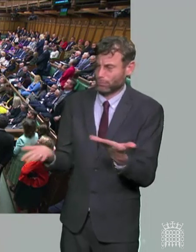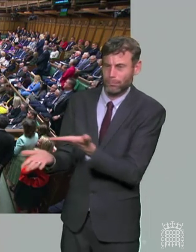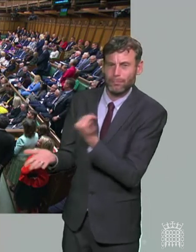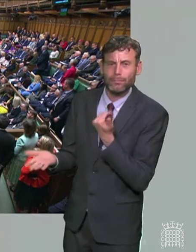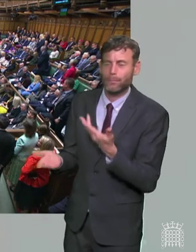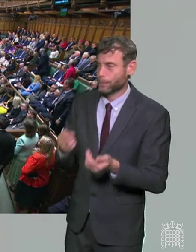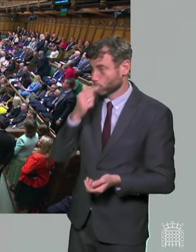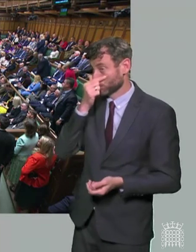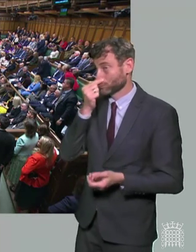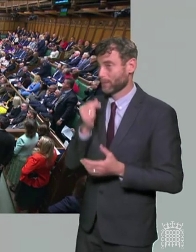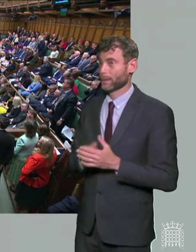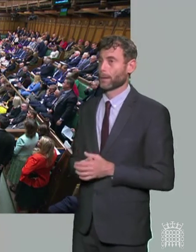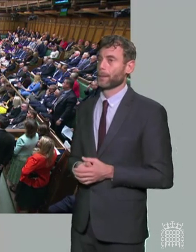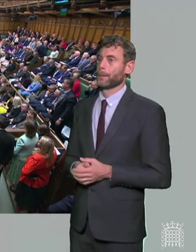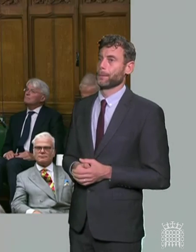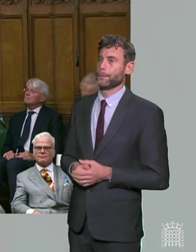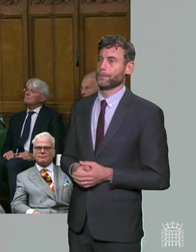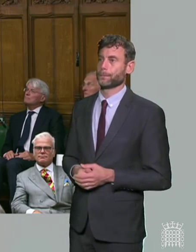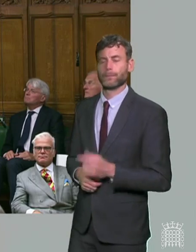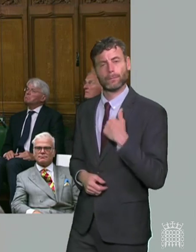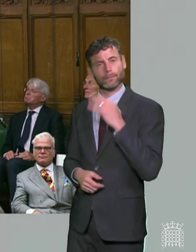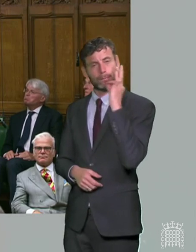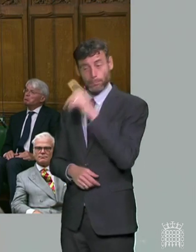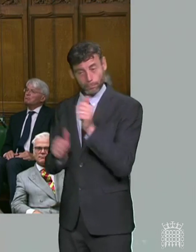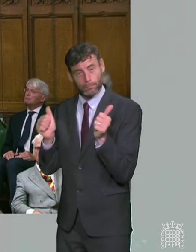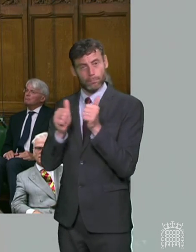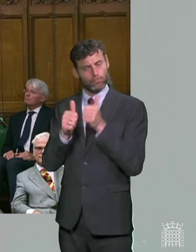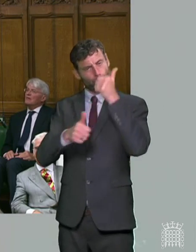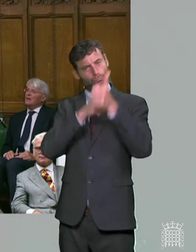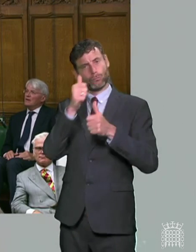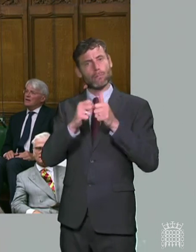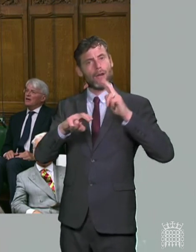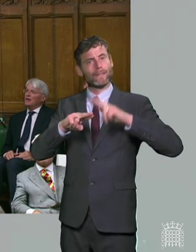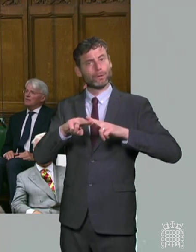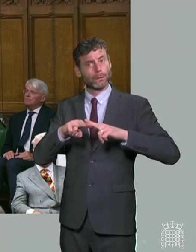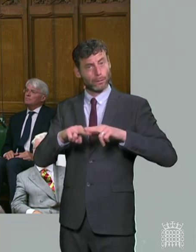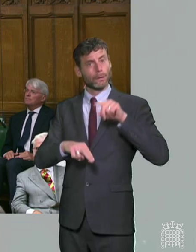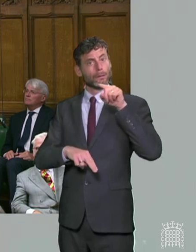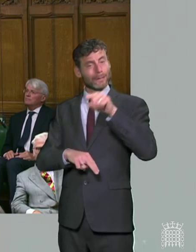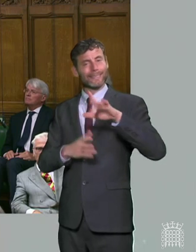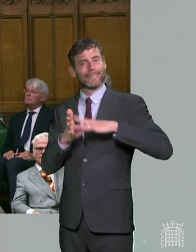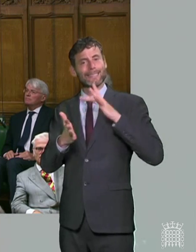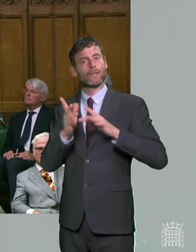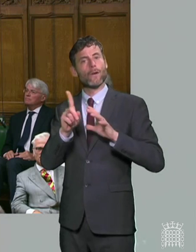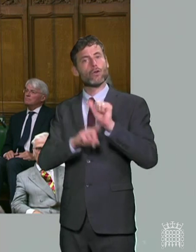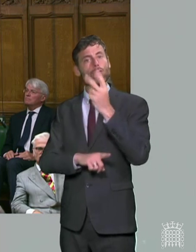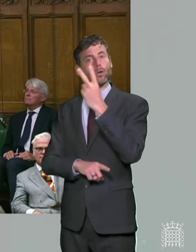Will my right honourable Friend join me in complimenting Bradford on becoming the 2025 city of culture?